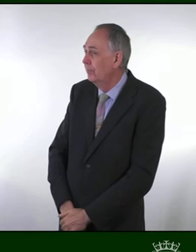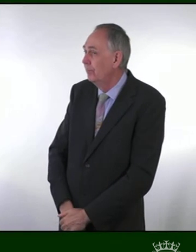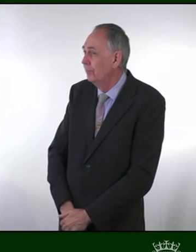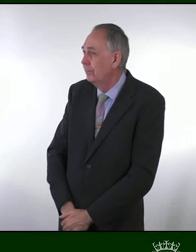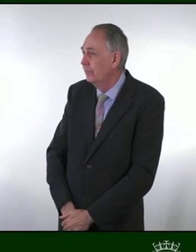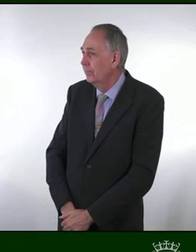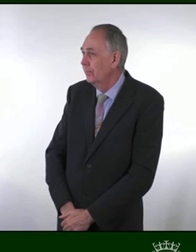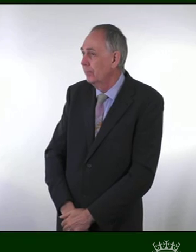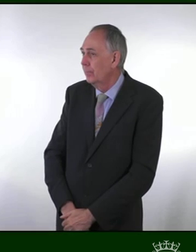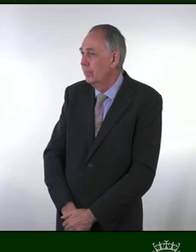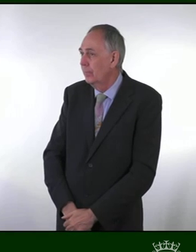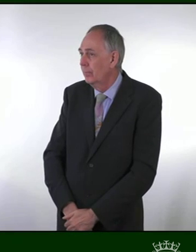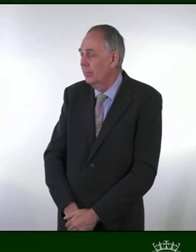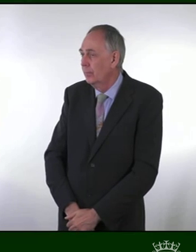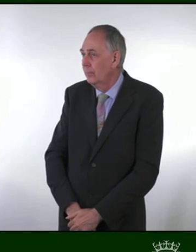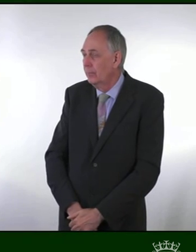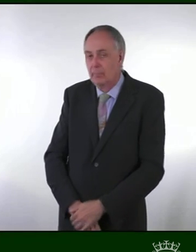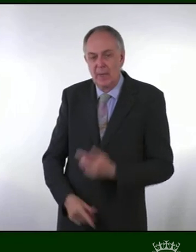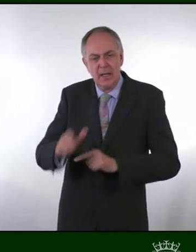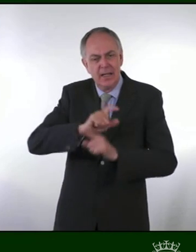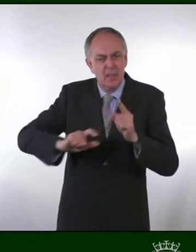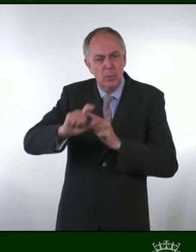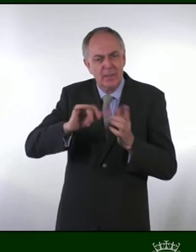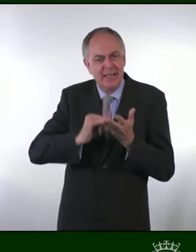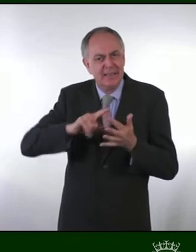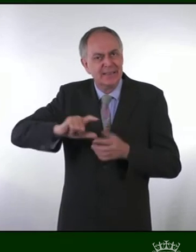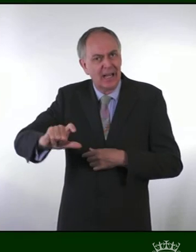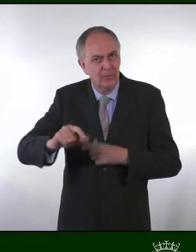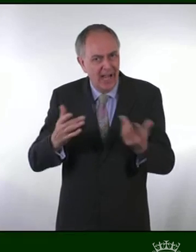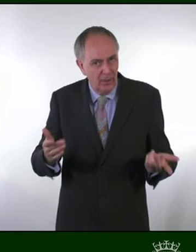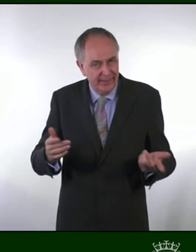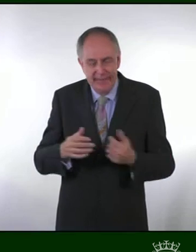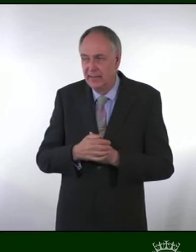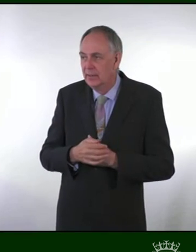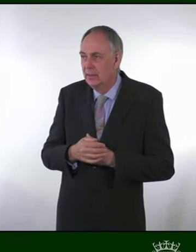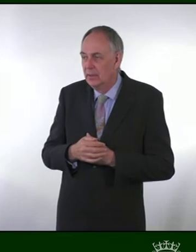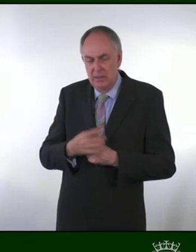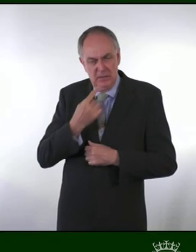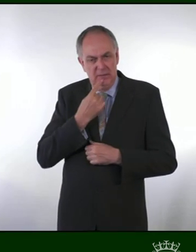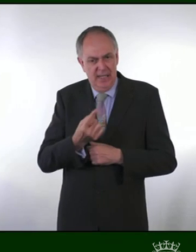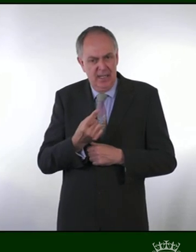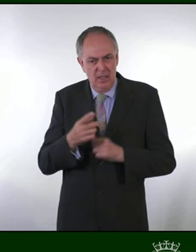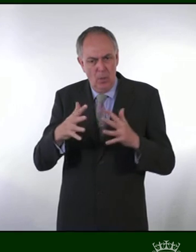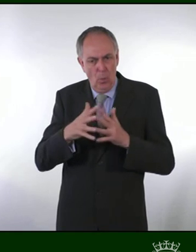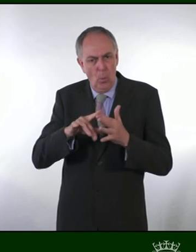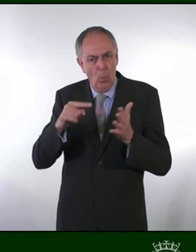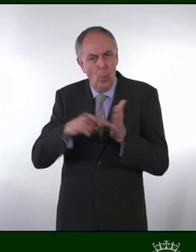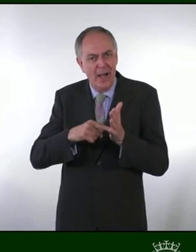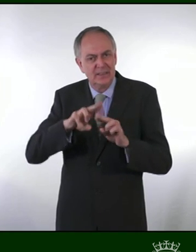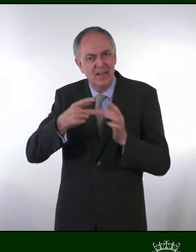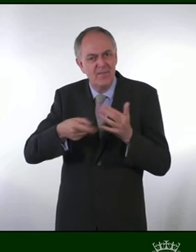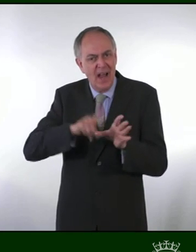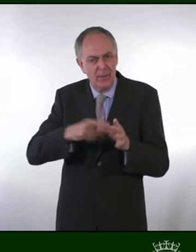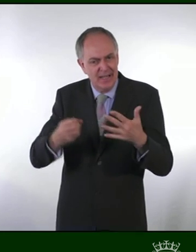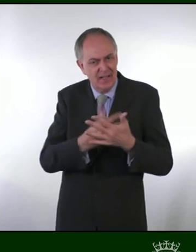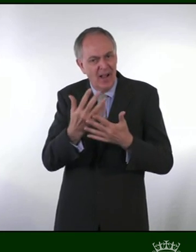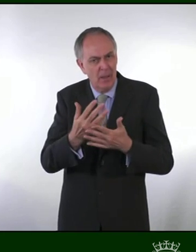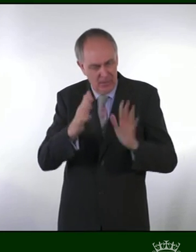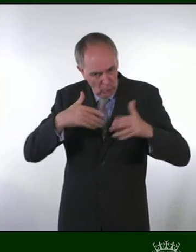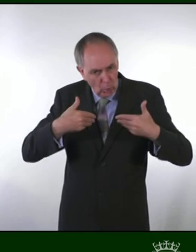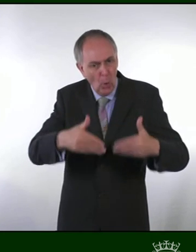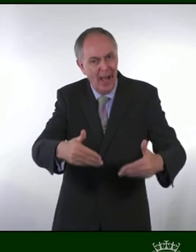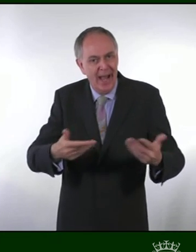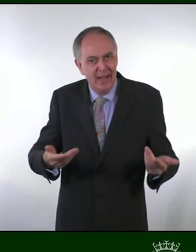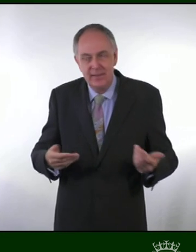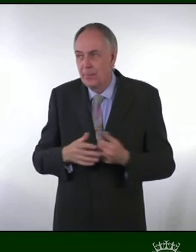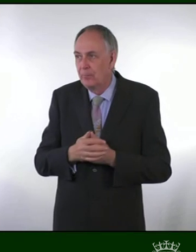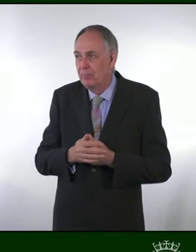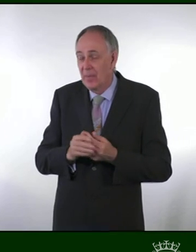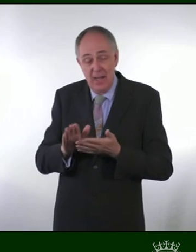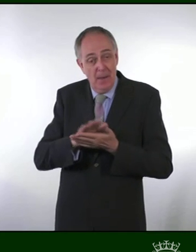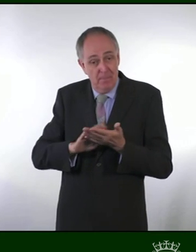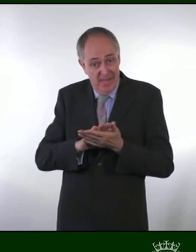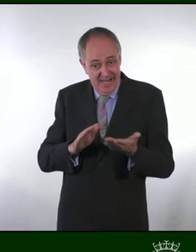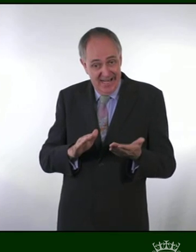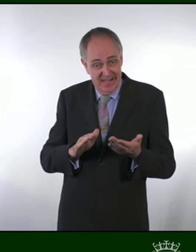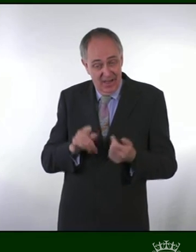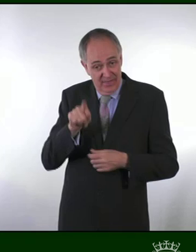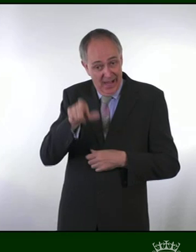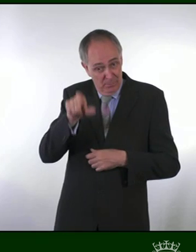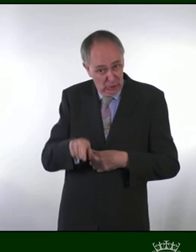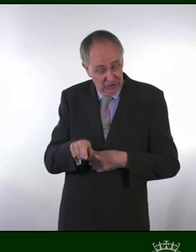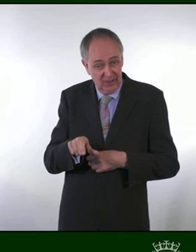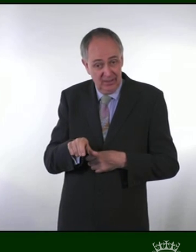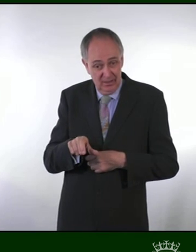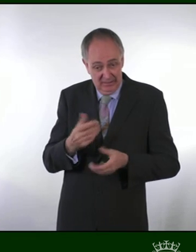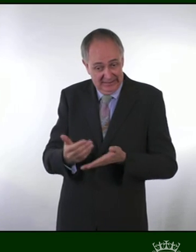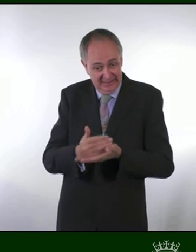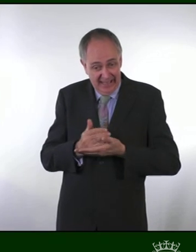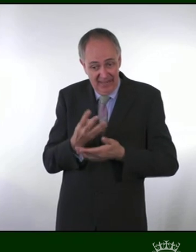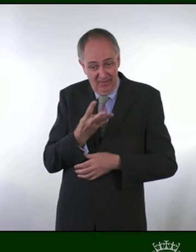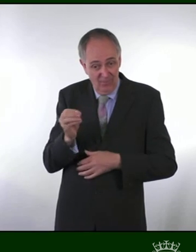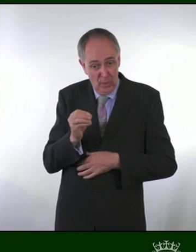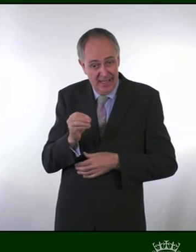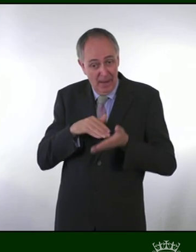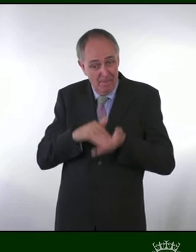The Communities Secretary has admitted unlawfully overruling his own planning inspector to allow the Westferry development to go ahead, potentially saving the developer, Richard Desmond, who is a Conservative party donor, £40 million in tax.